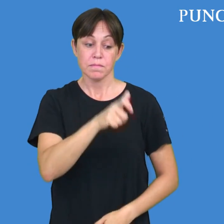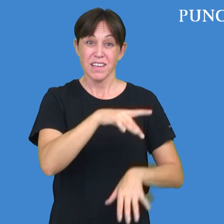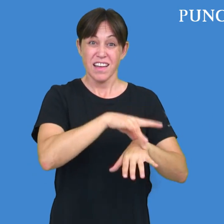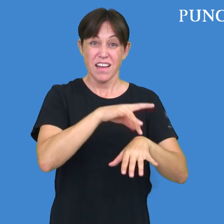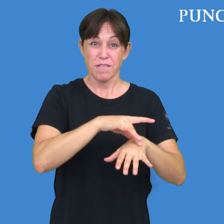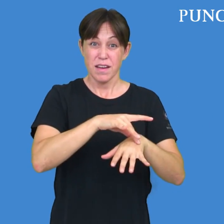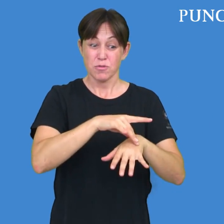enfermo